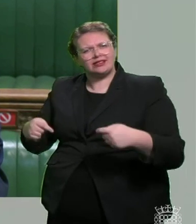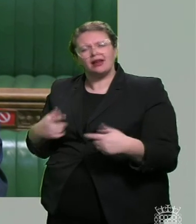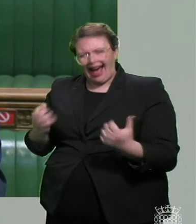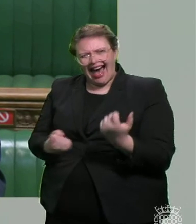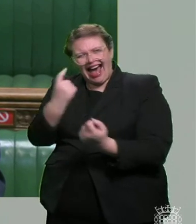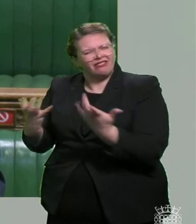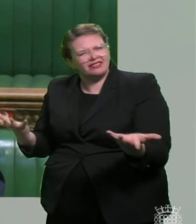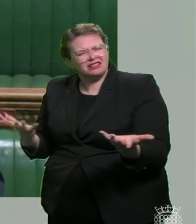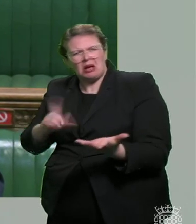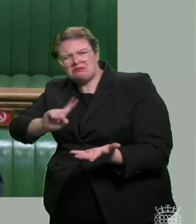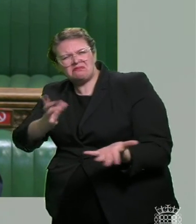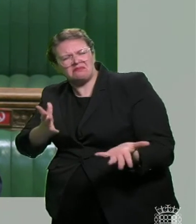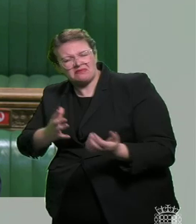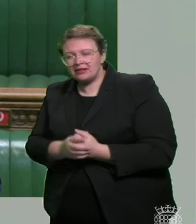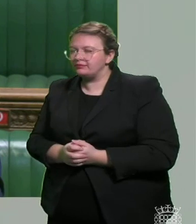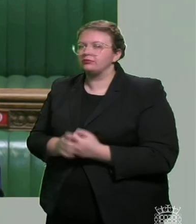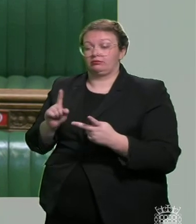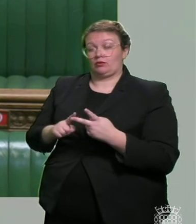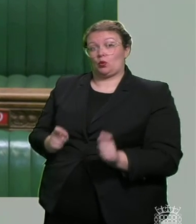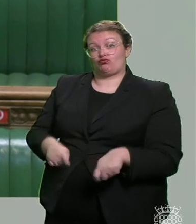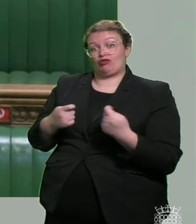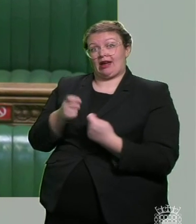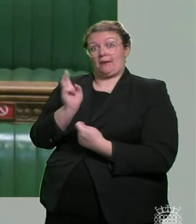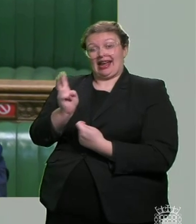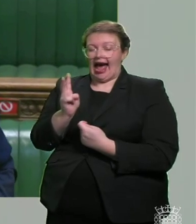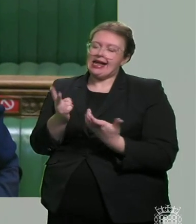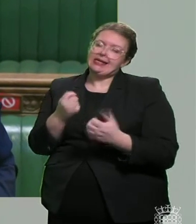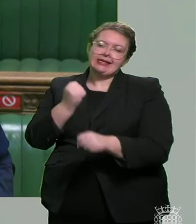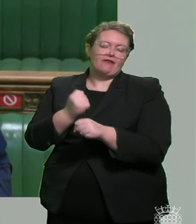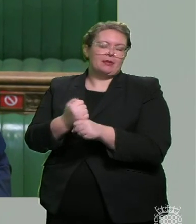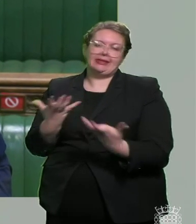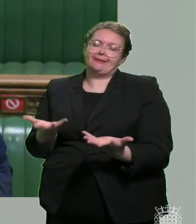Let me turn to another area where the Government have been slow to act: the cladding crisis.